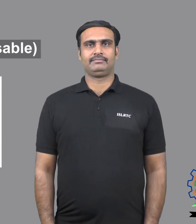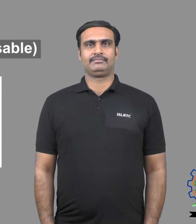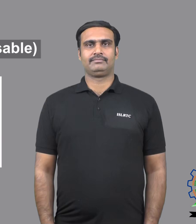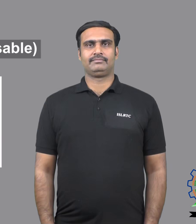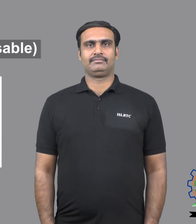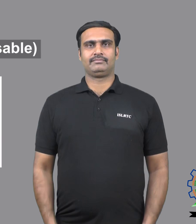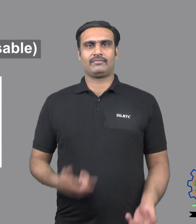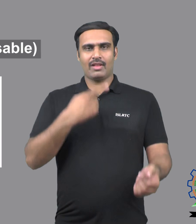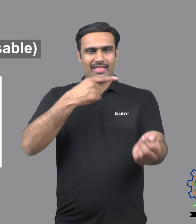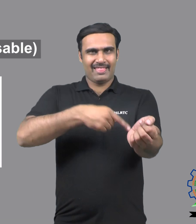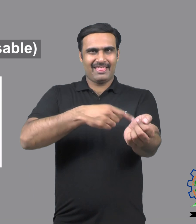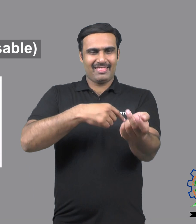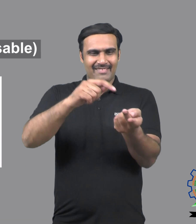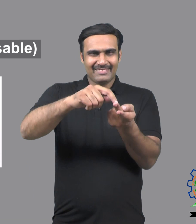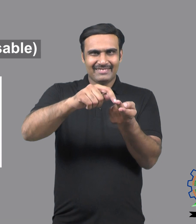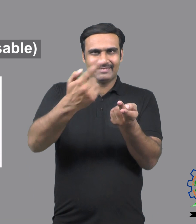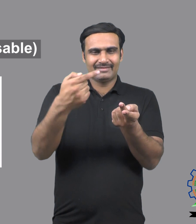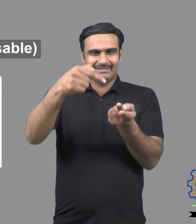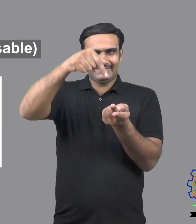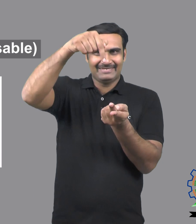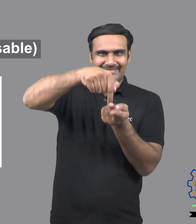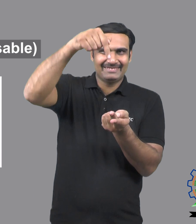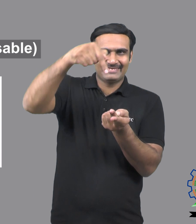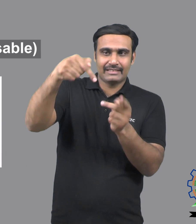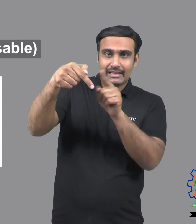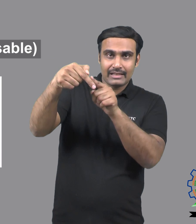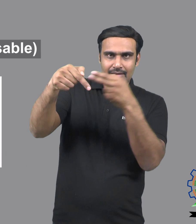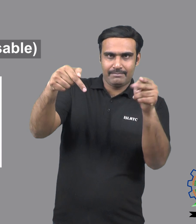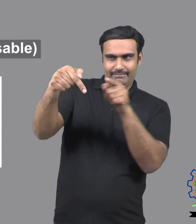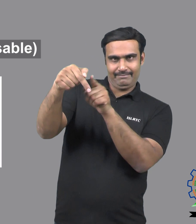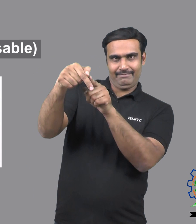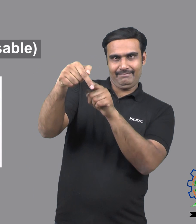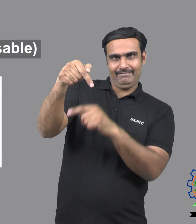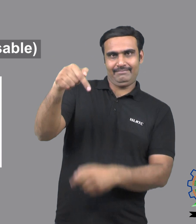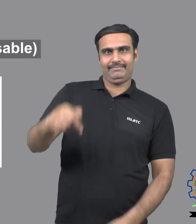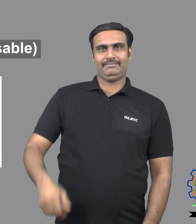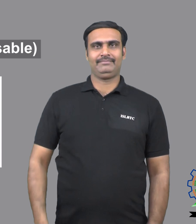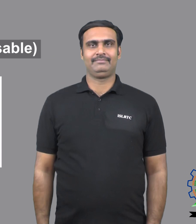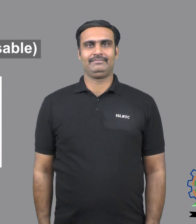Blood Lancet (Disposable)